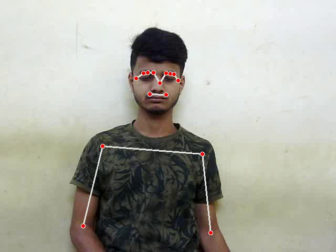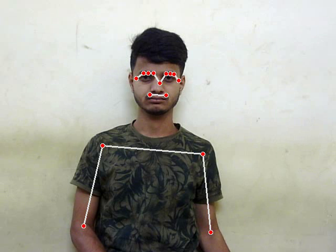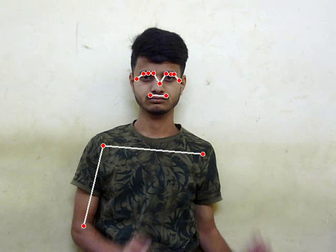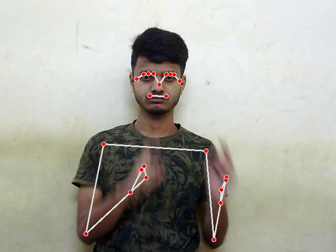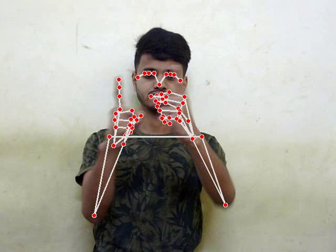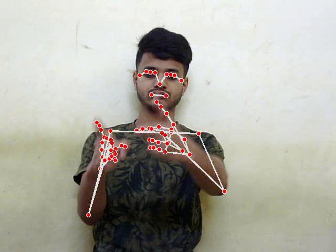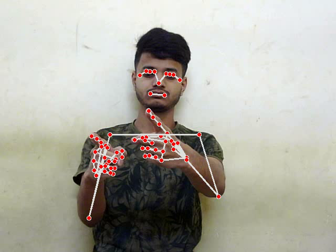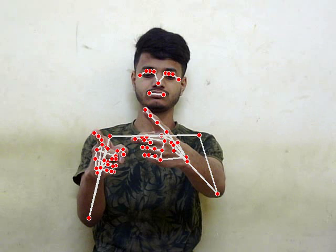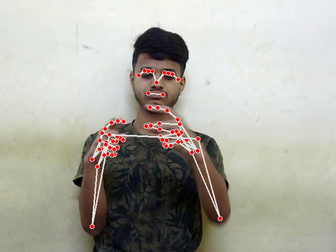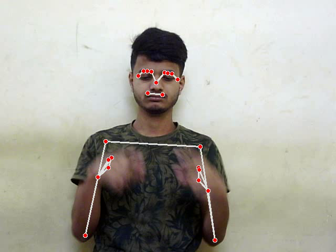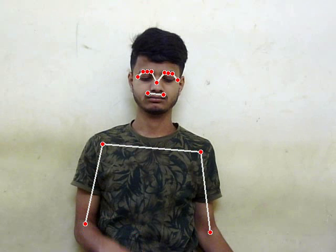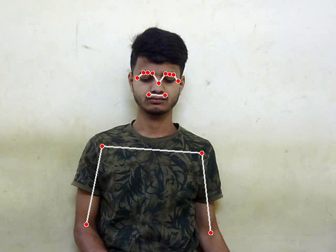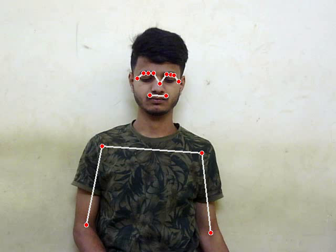go